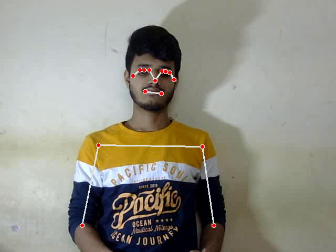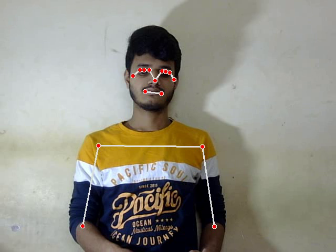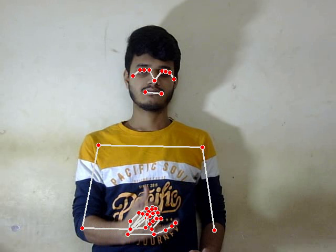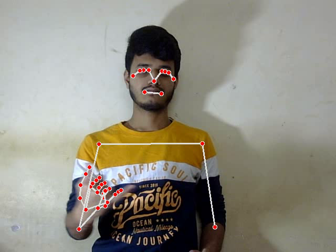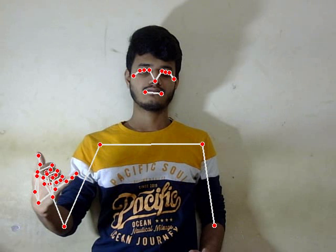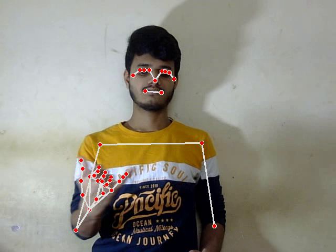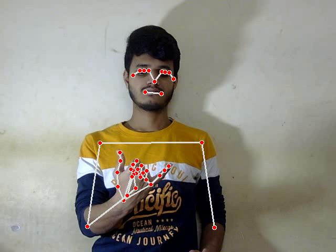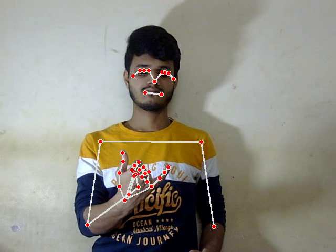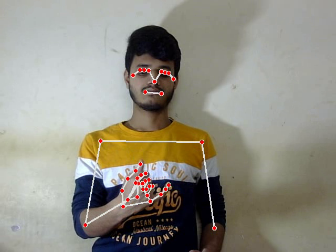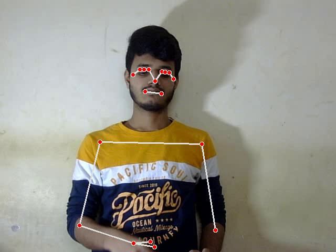same